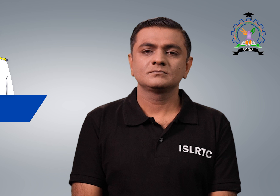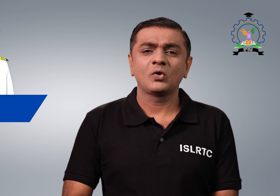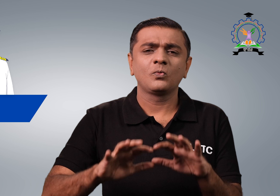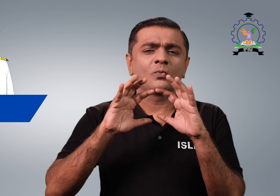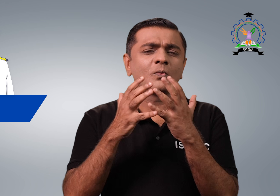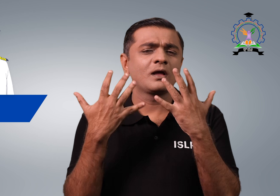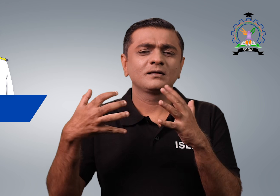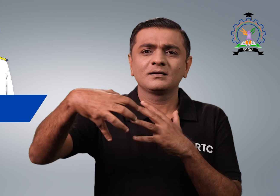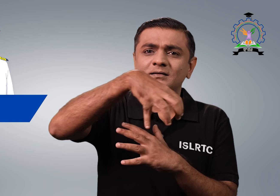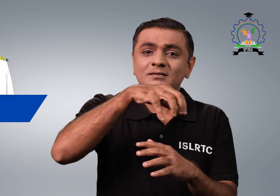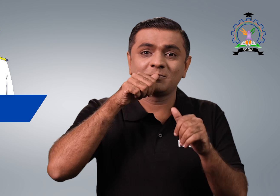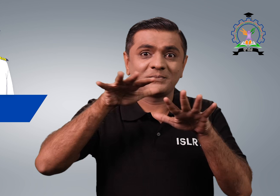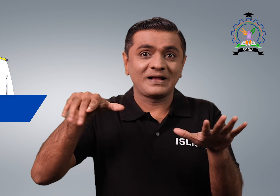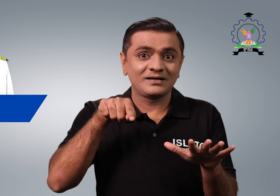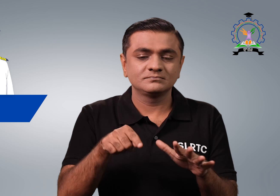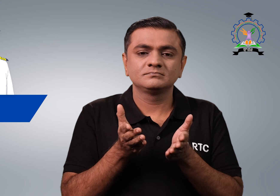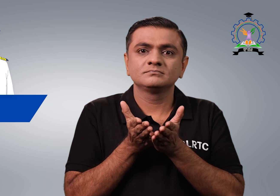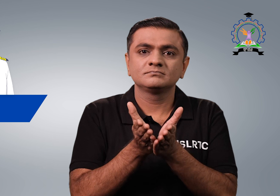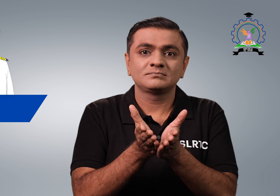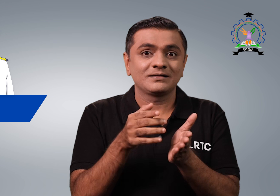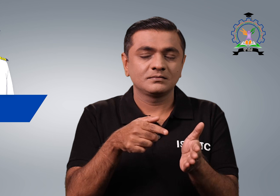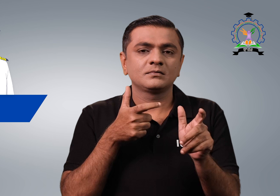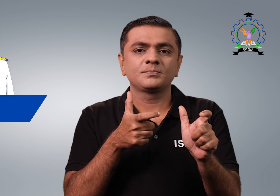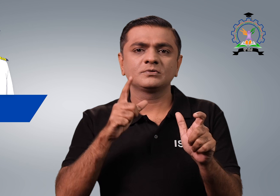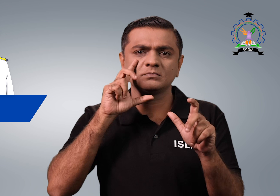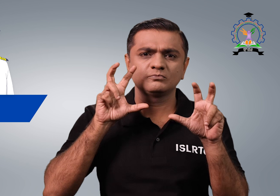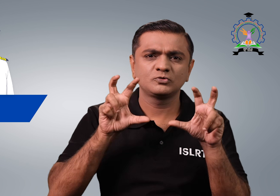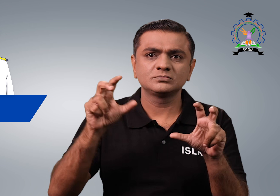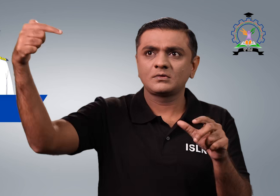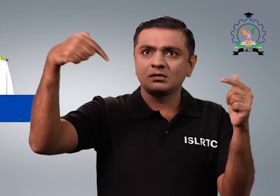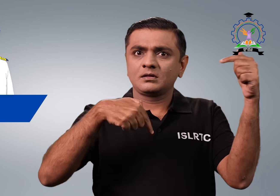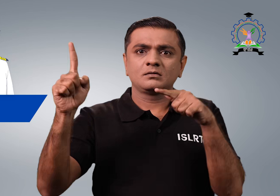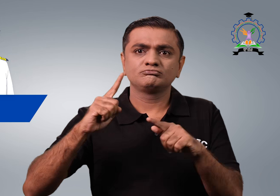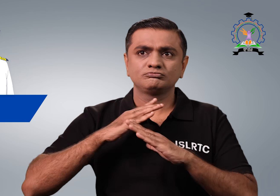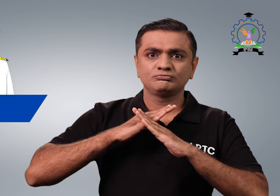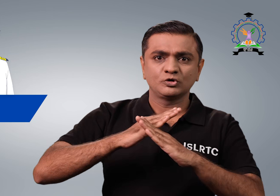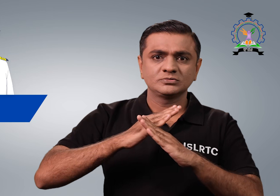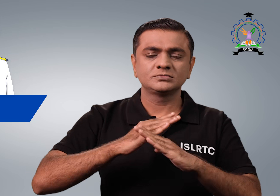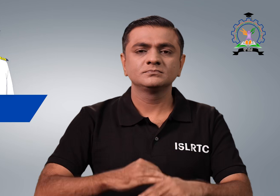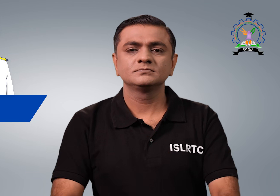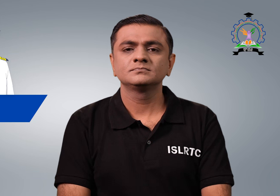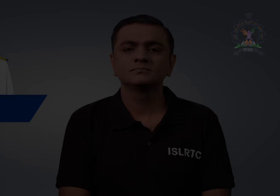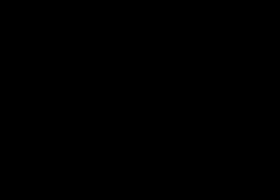Part of a country's armed forces that is operates in the sea.